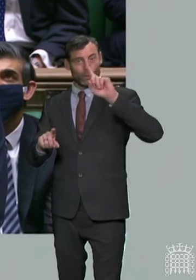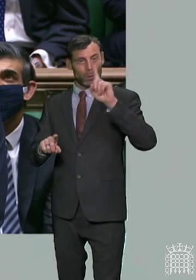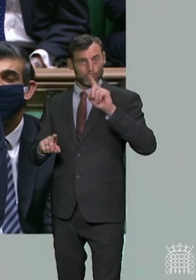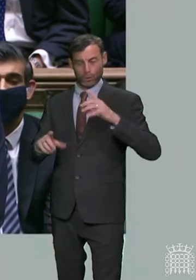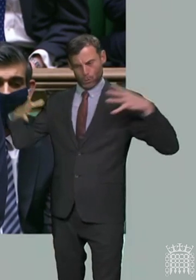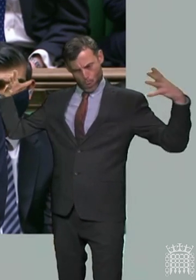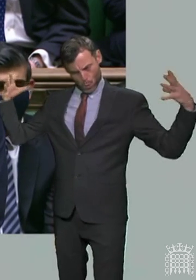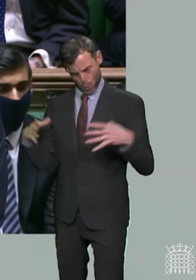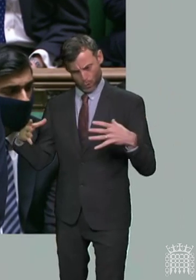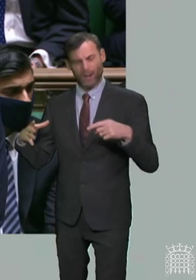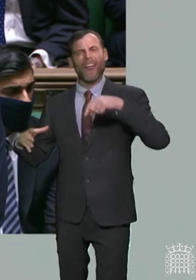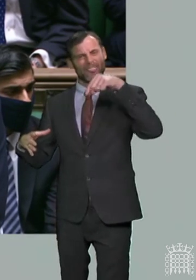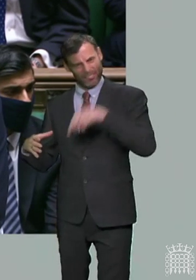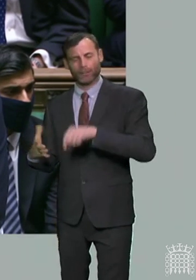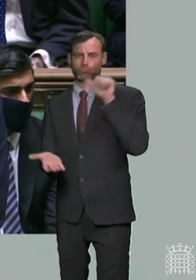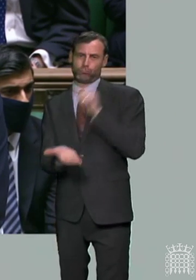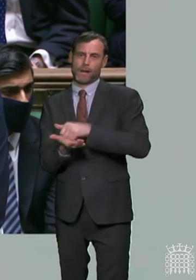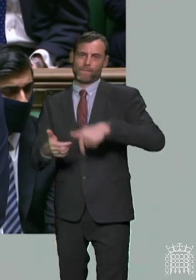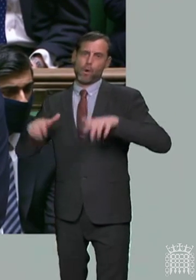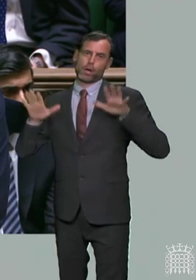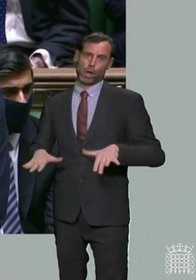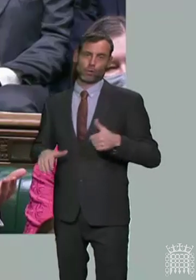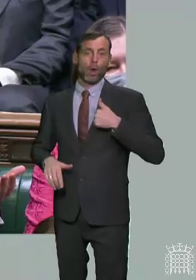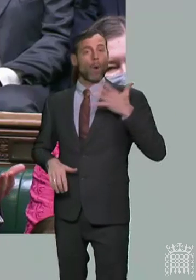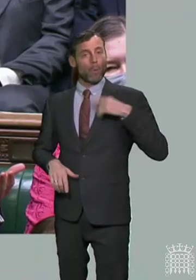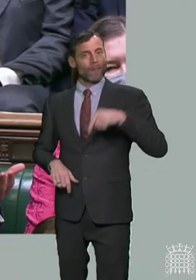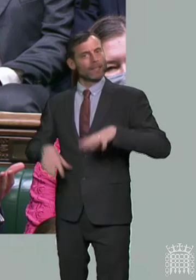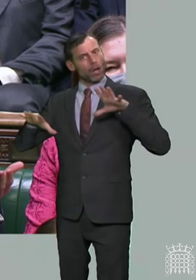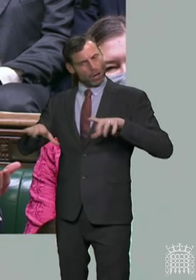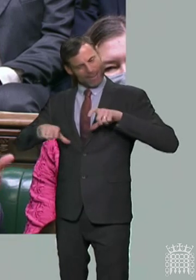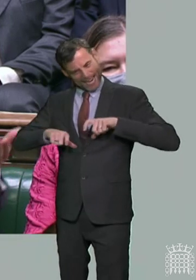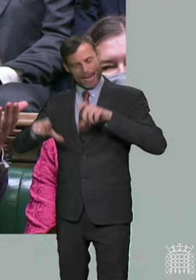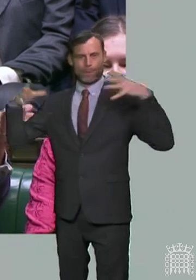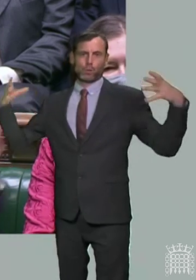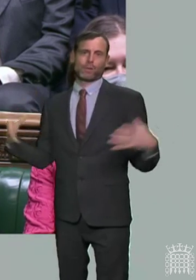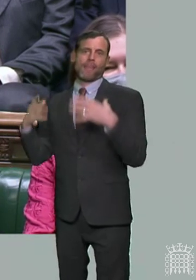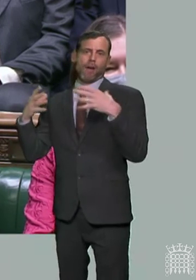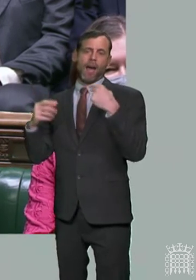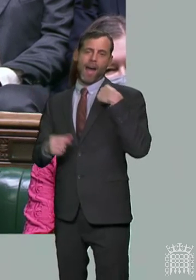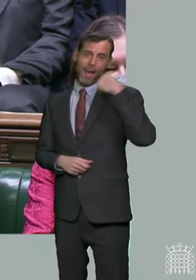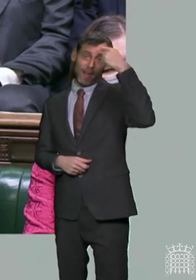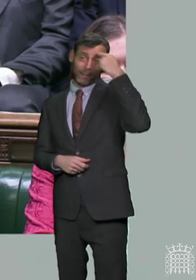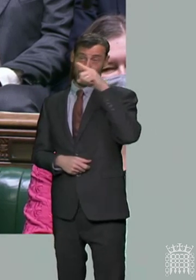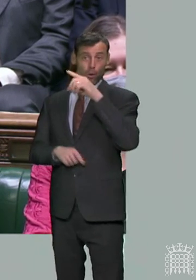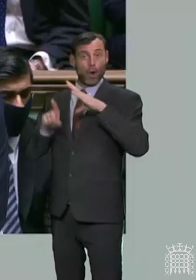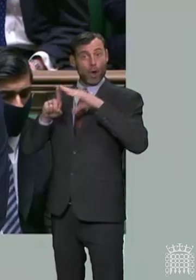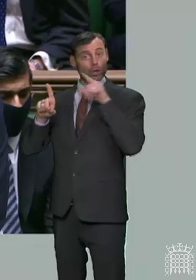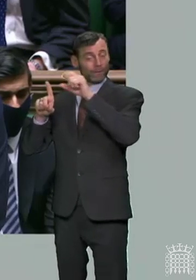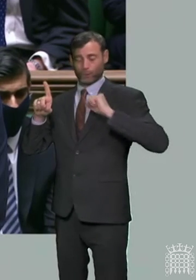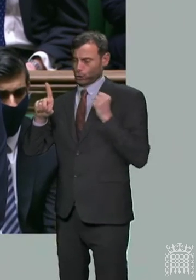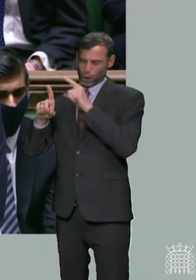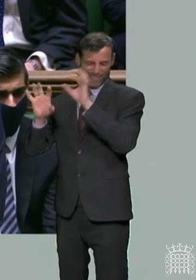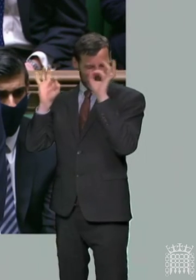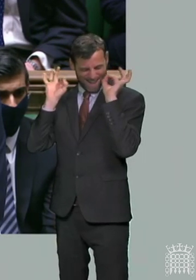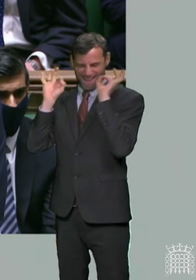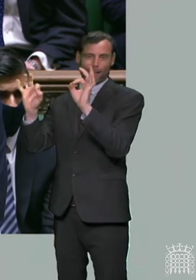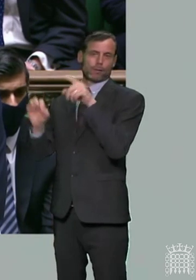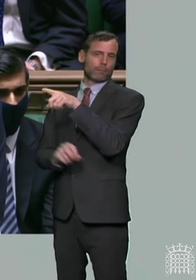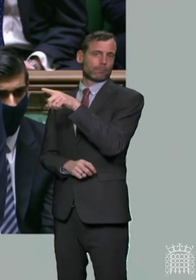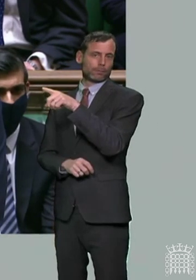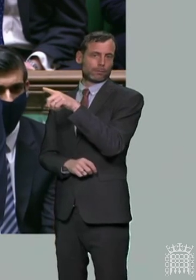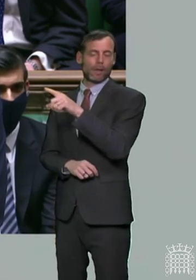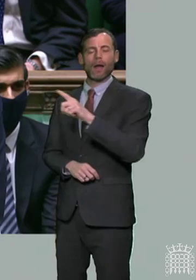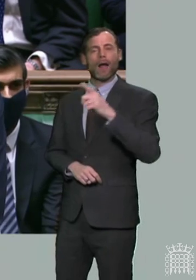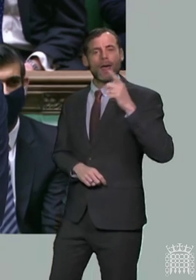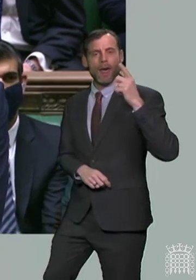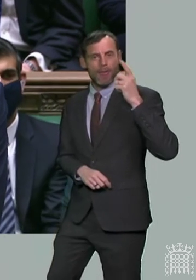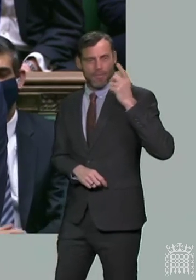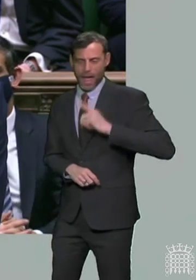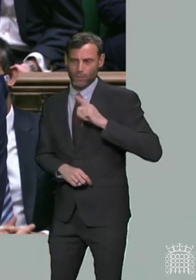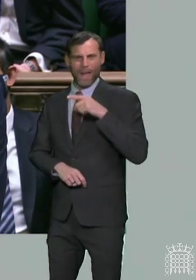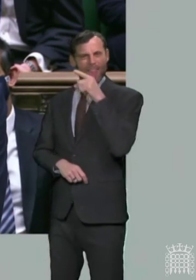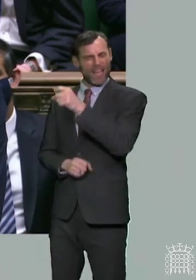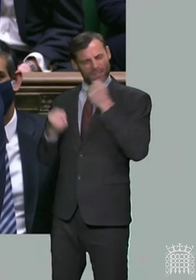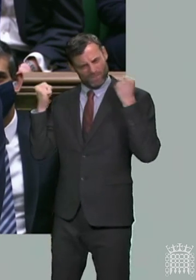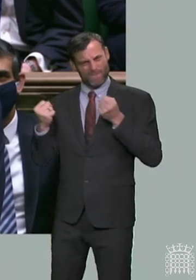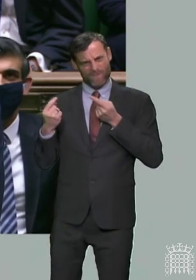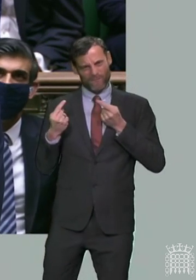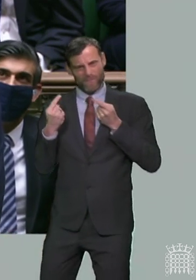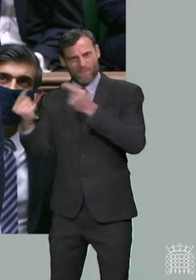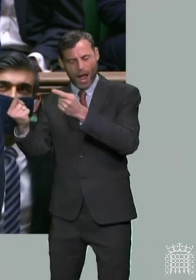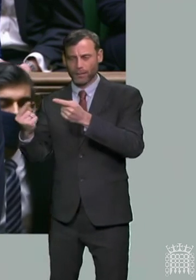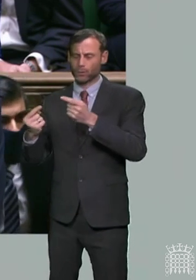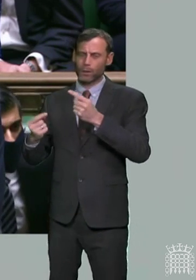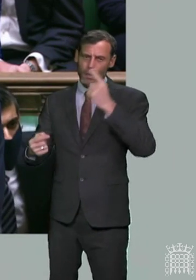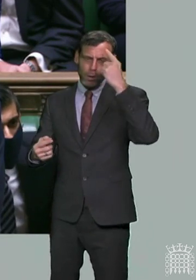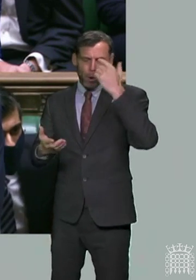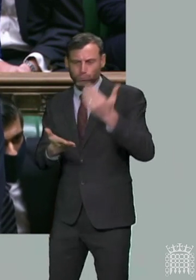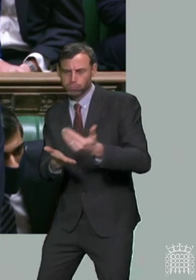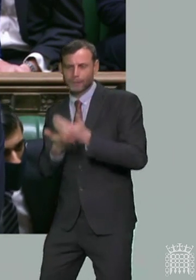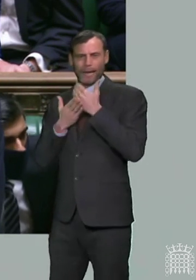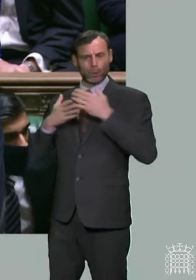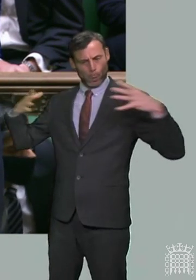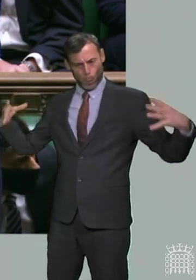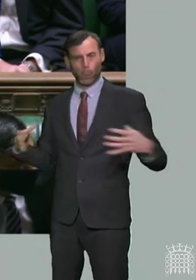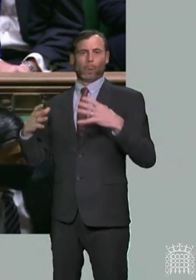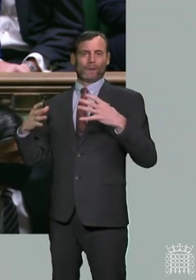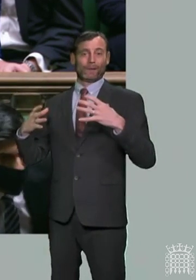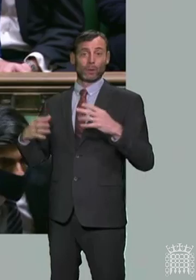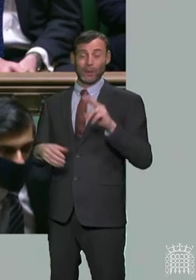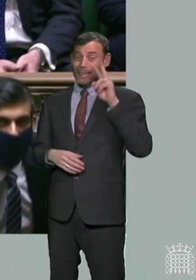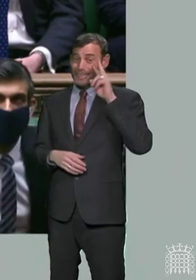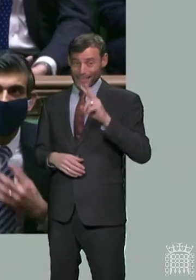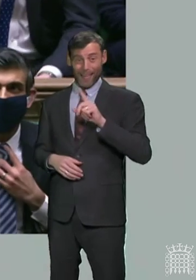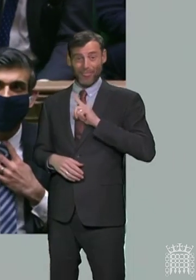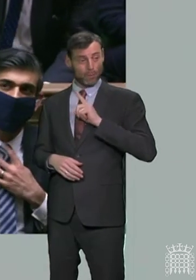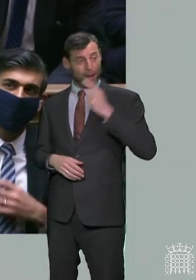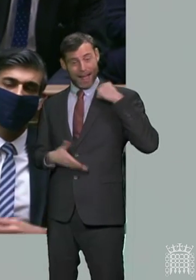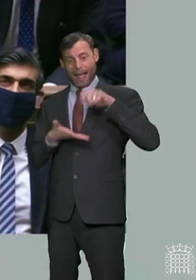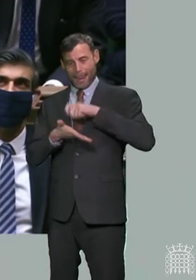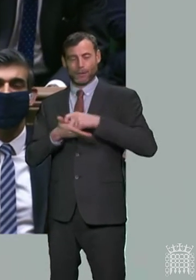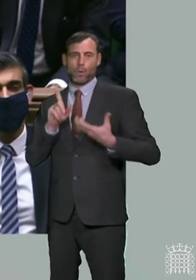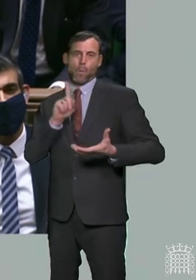We want to keep it together. Conservatives in Scotland do an excellent job, which is why their stout defence of the Union was repaid at the last election.